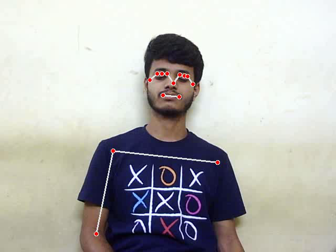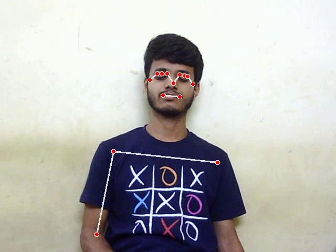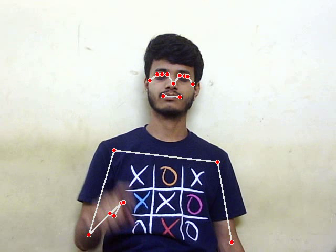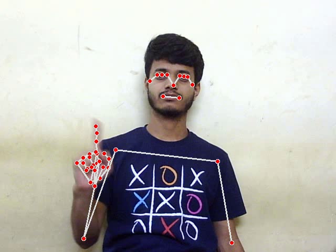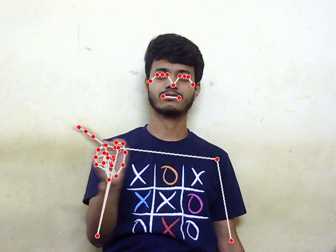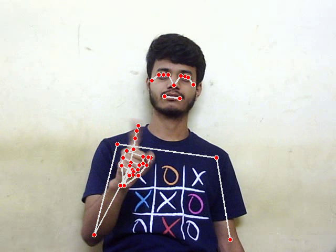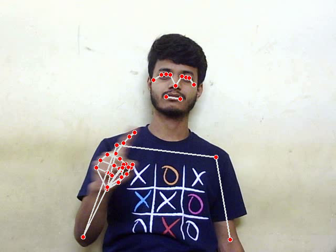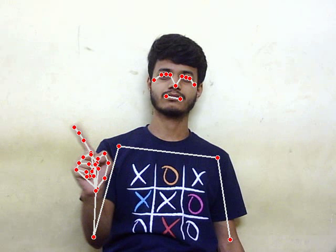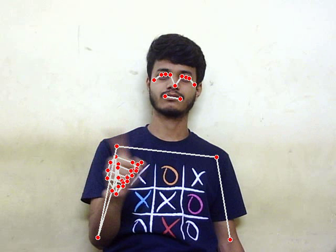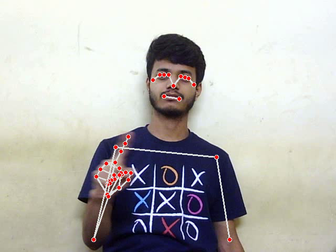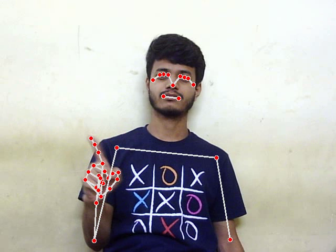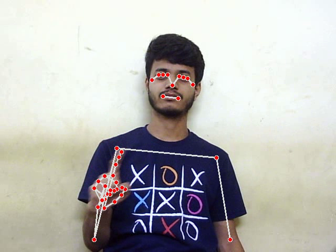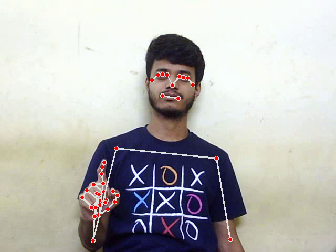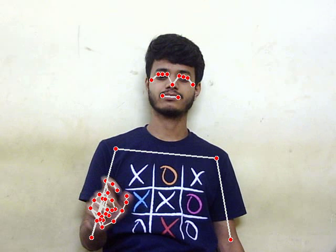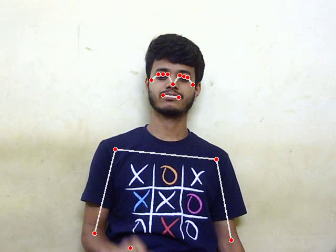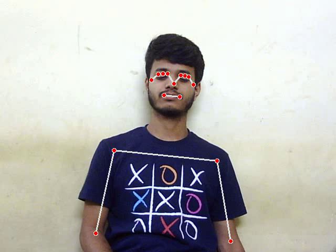where